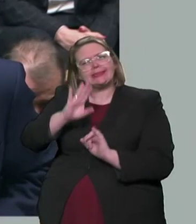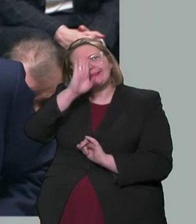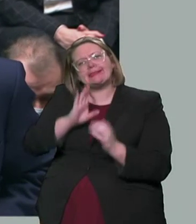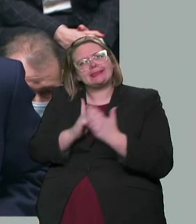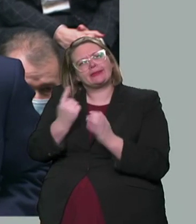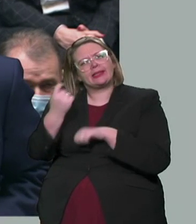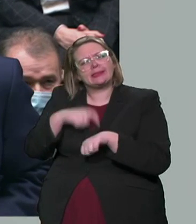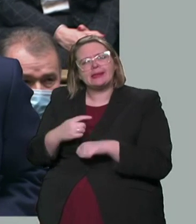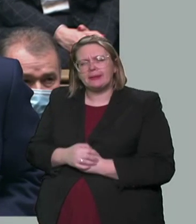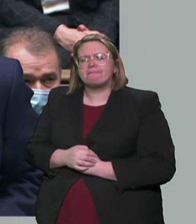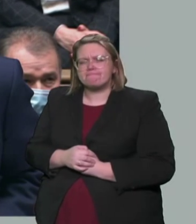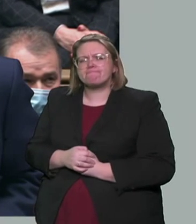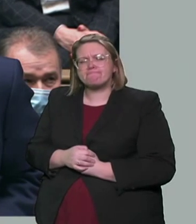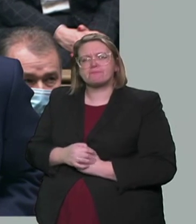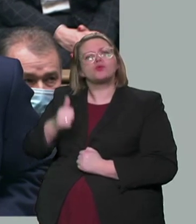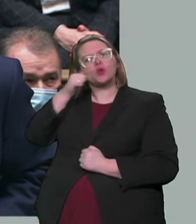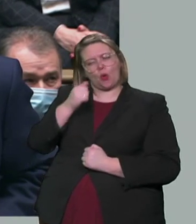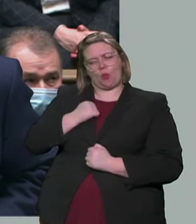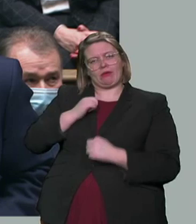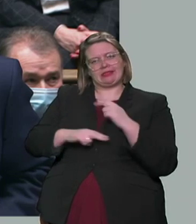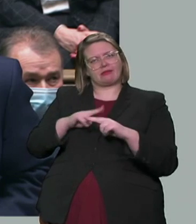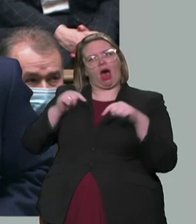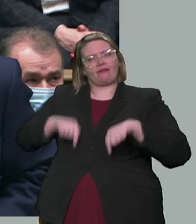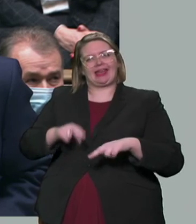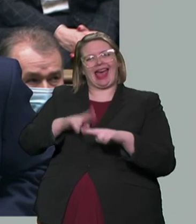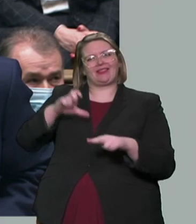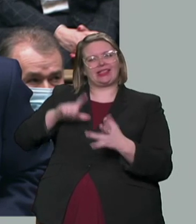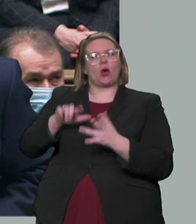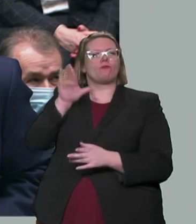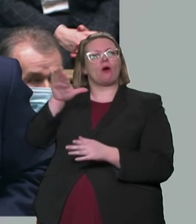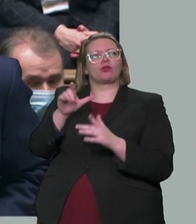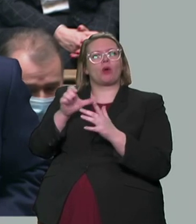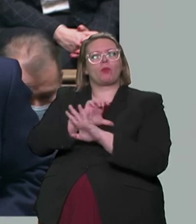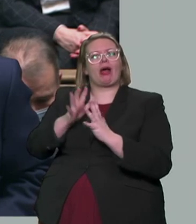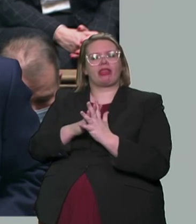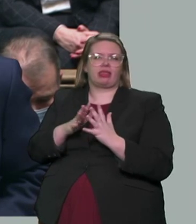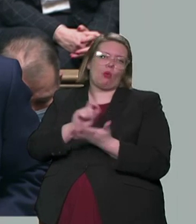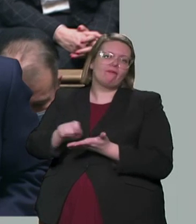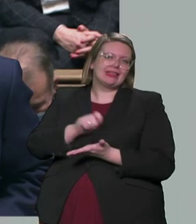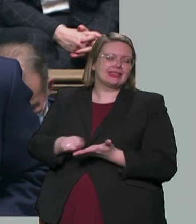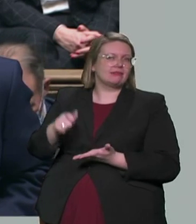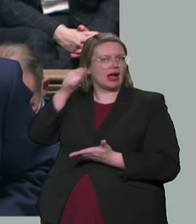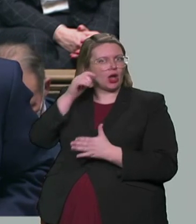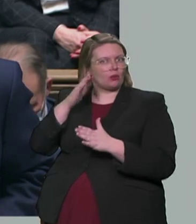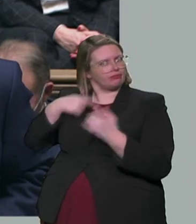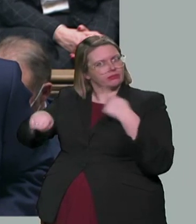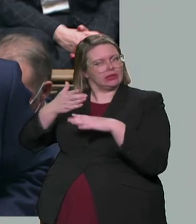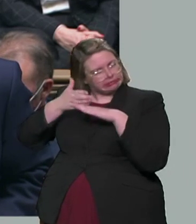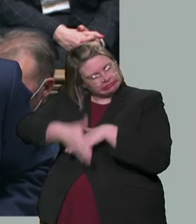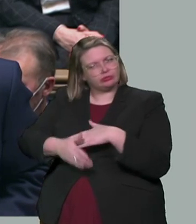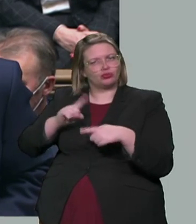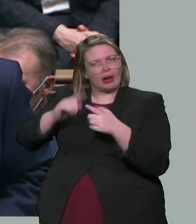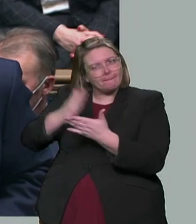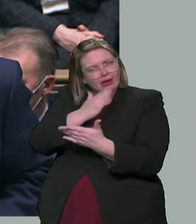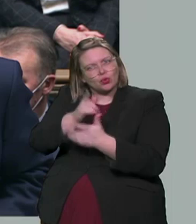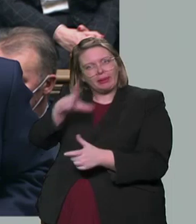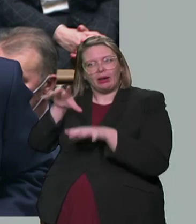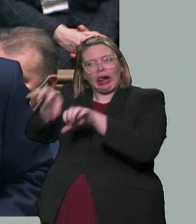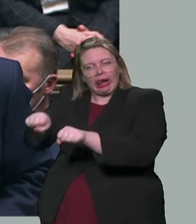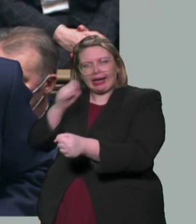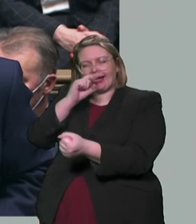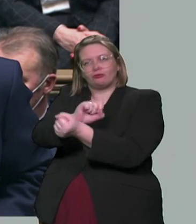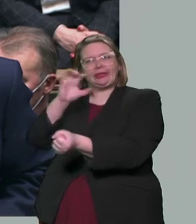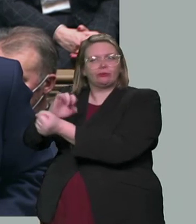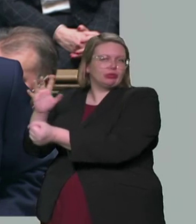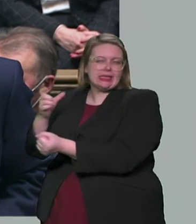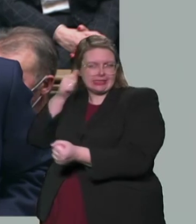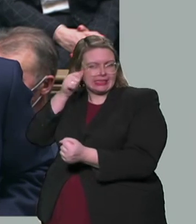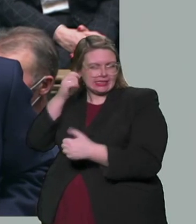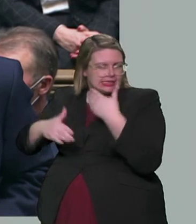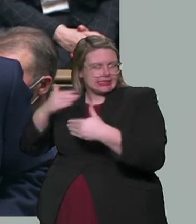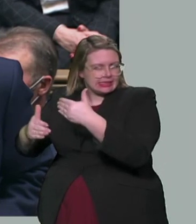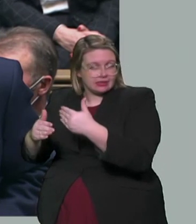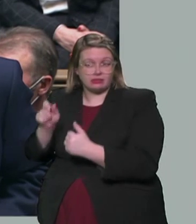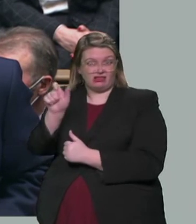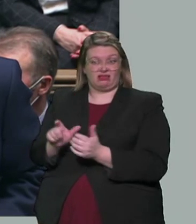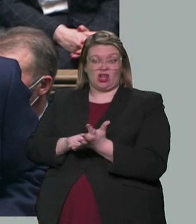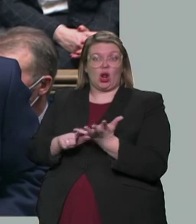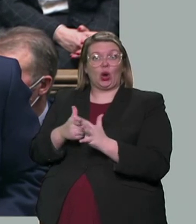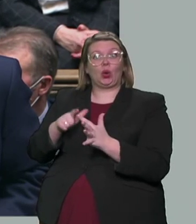I know that our staff in the Foreign, Commonwealth and Development Office work hard to try to release people from the positions they find themselves in around the world.